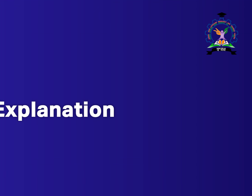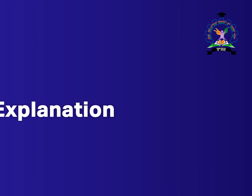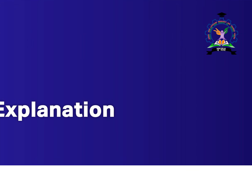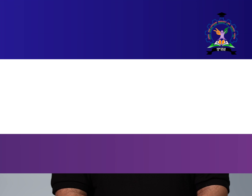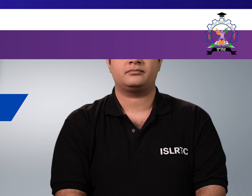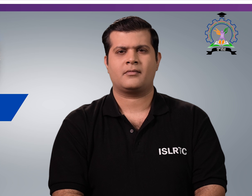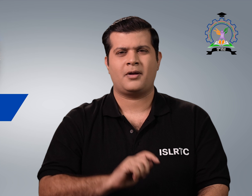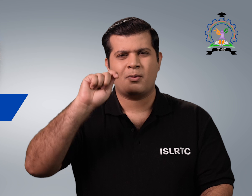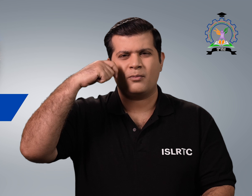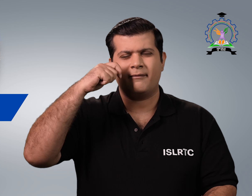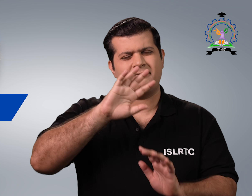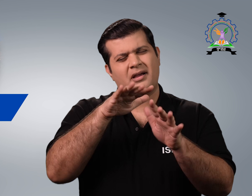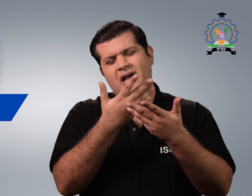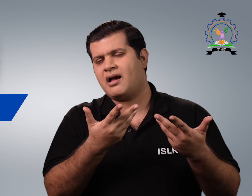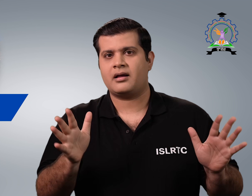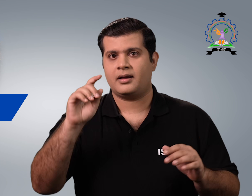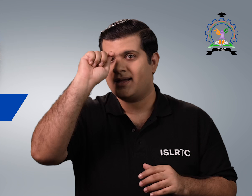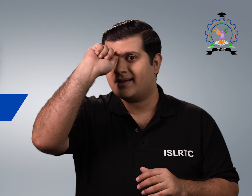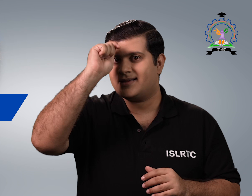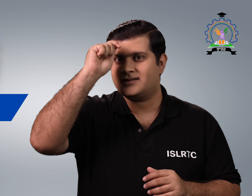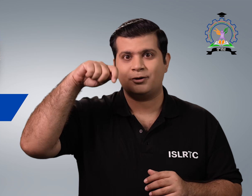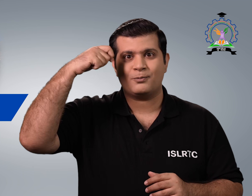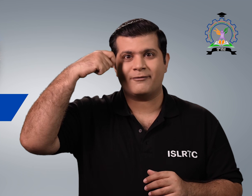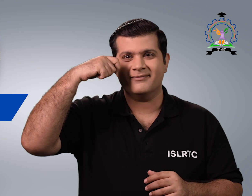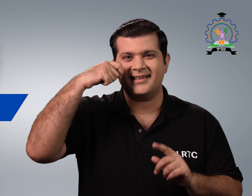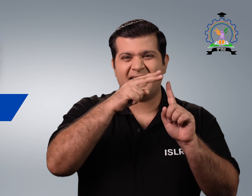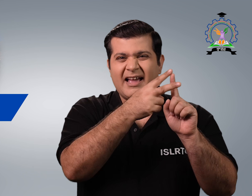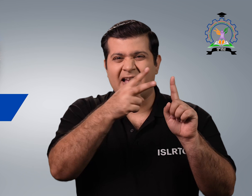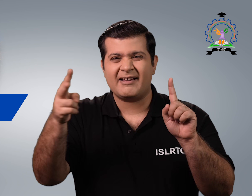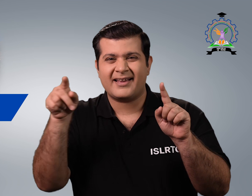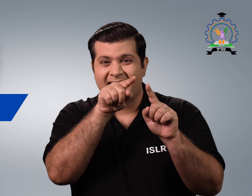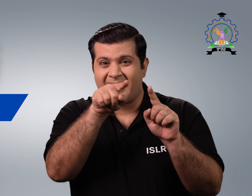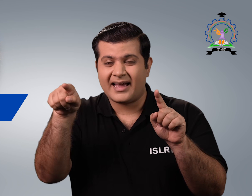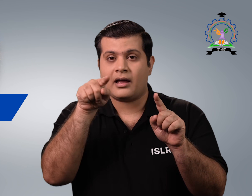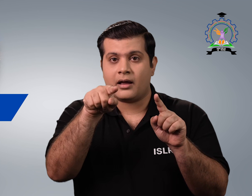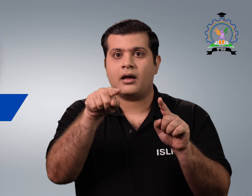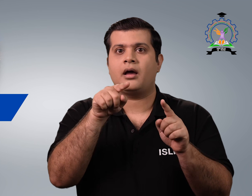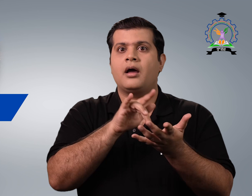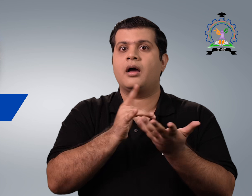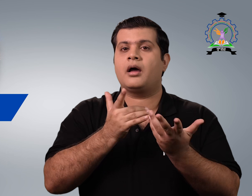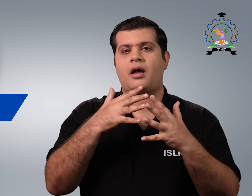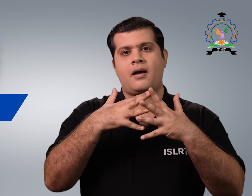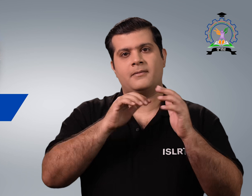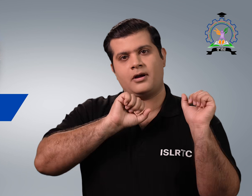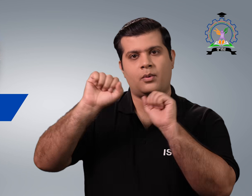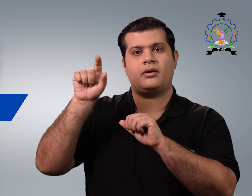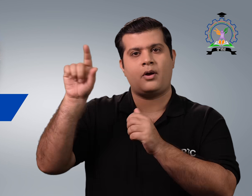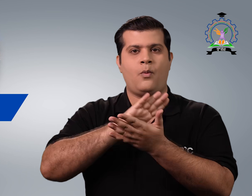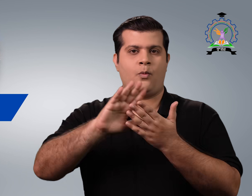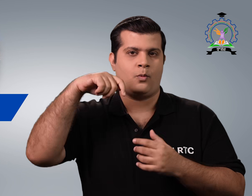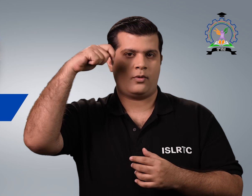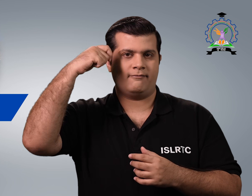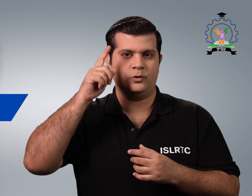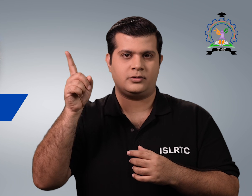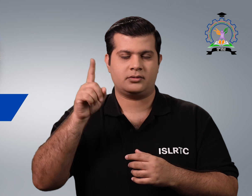The film industry of the United States is called as Hollywood.